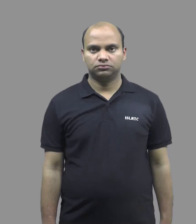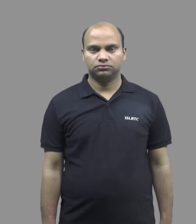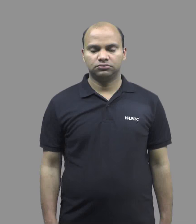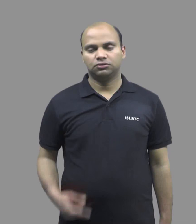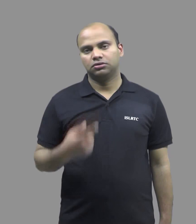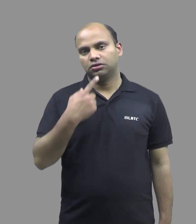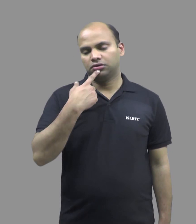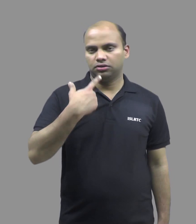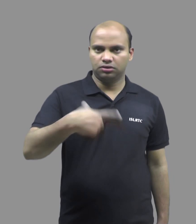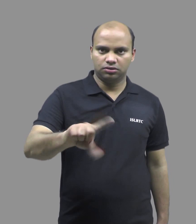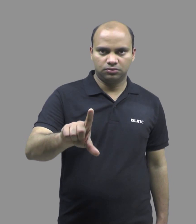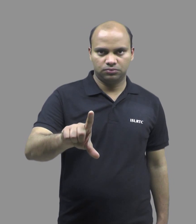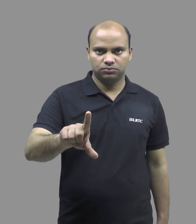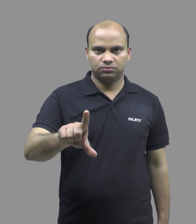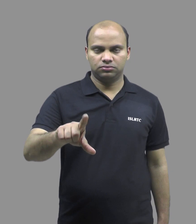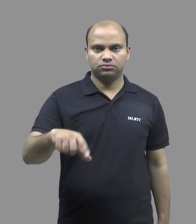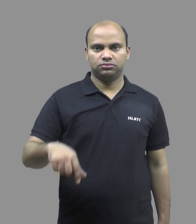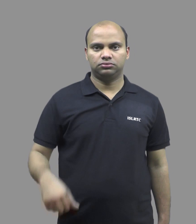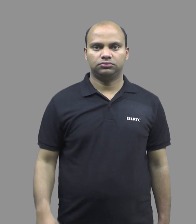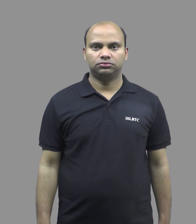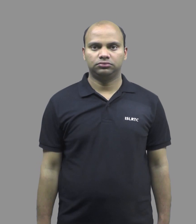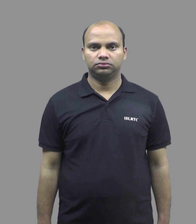Allow